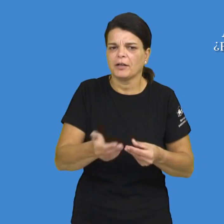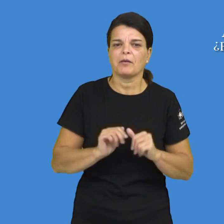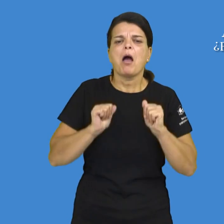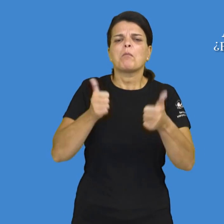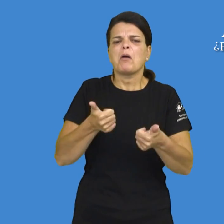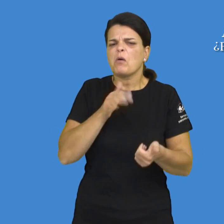empezar